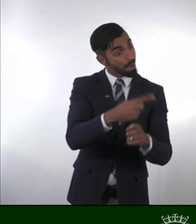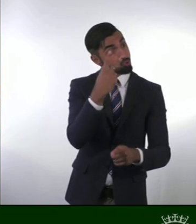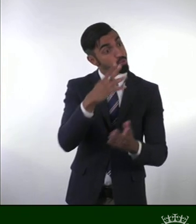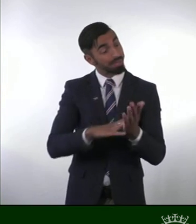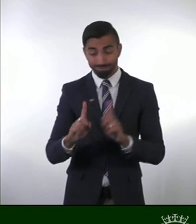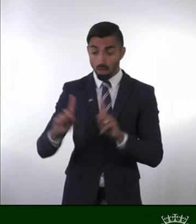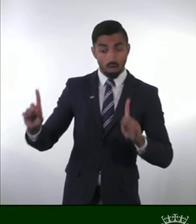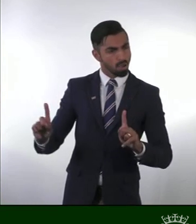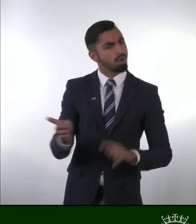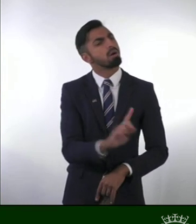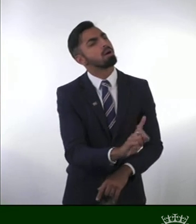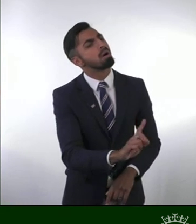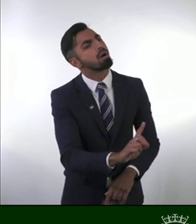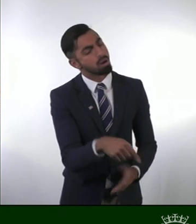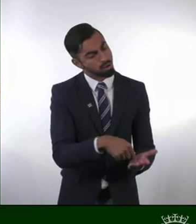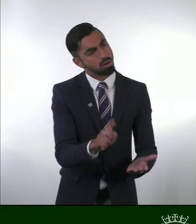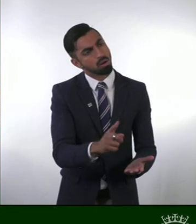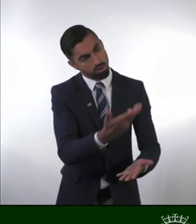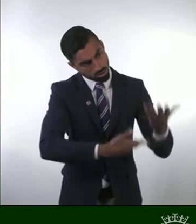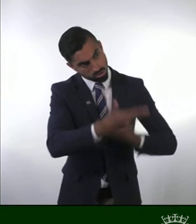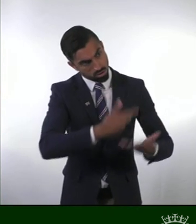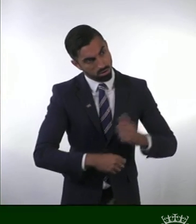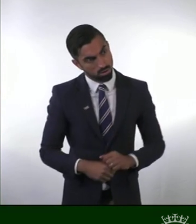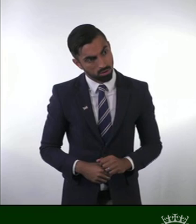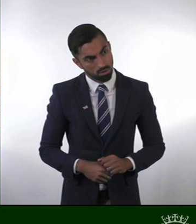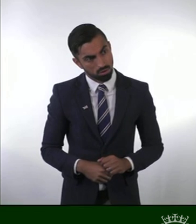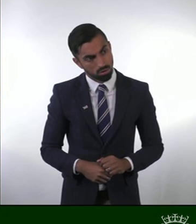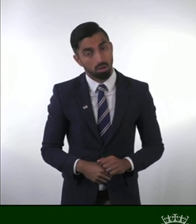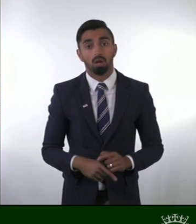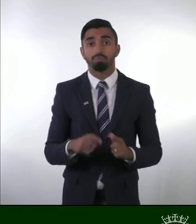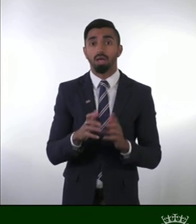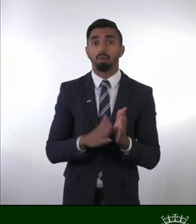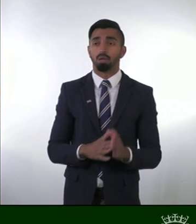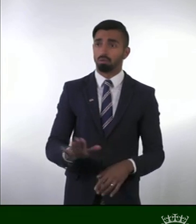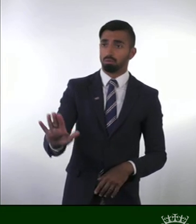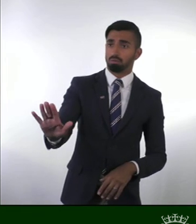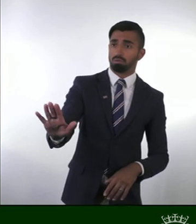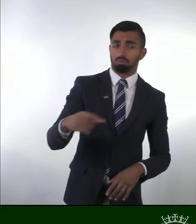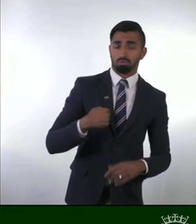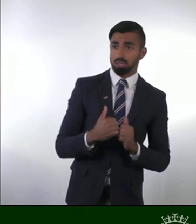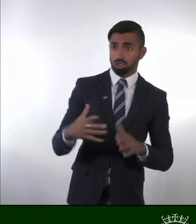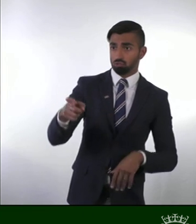I have read a huge amount about a disease that affects our entire nation.